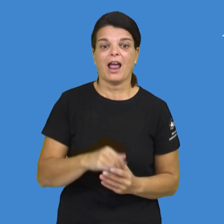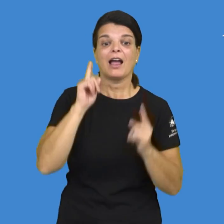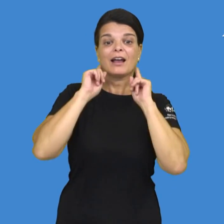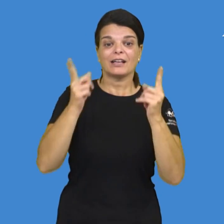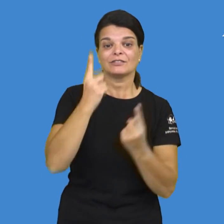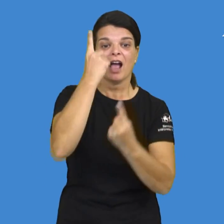caso